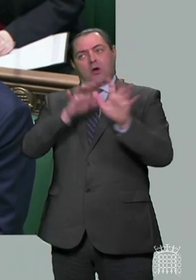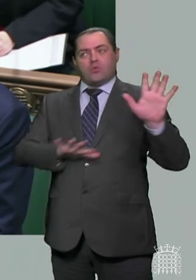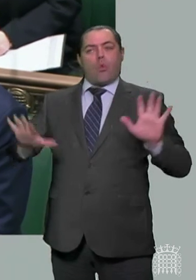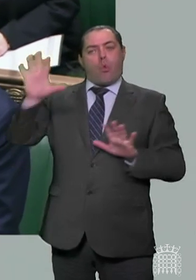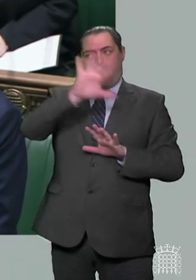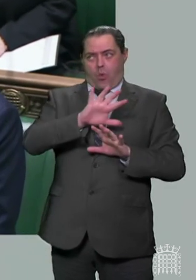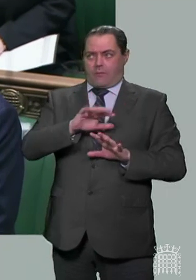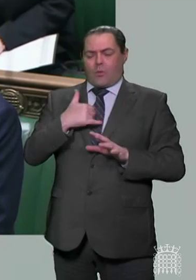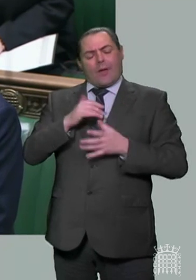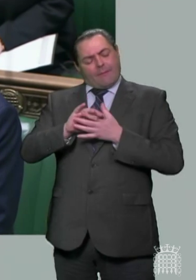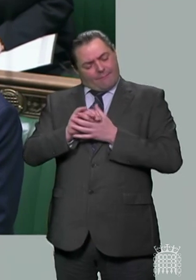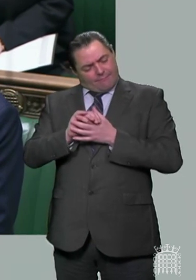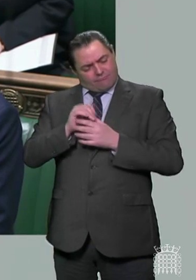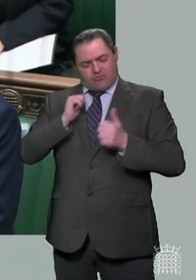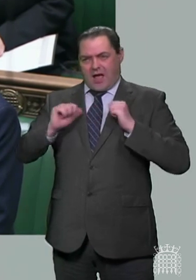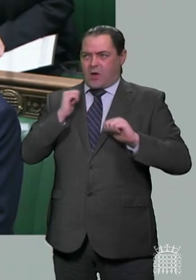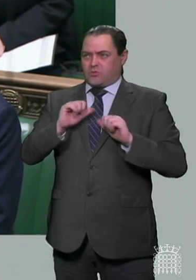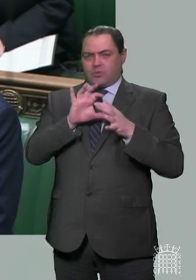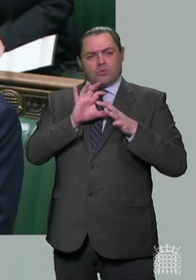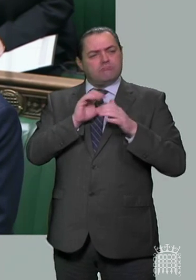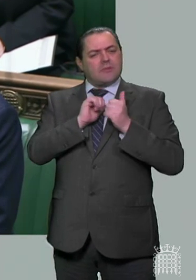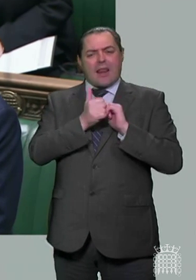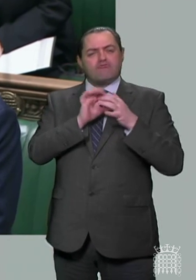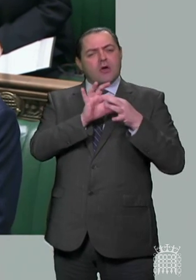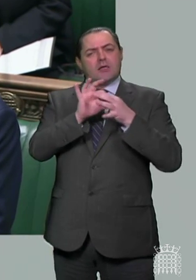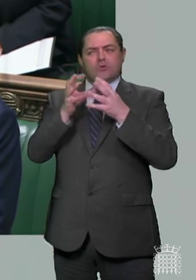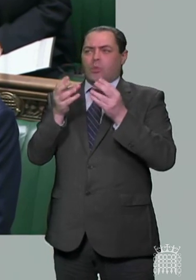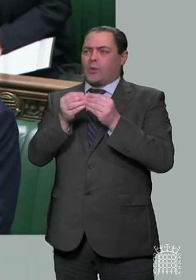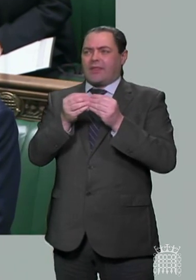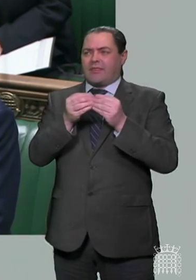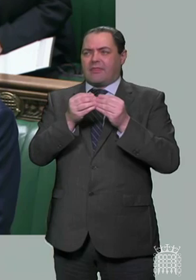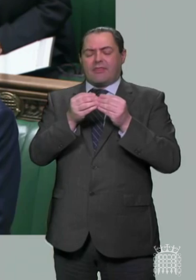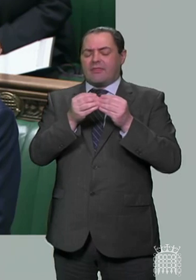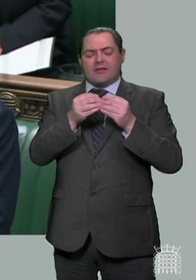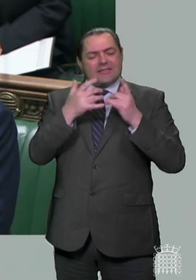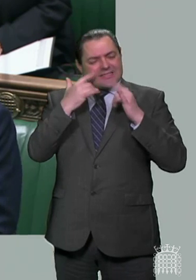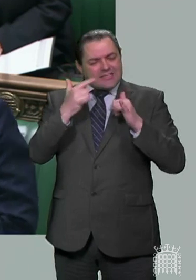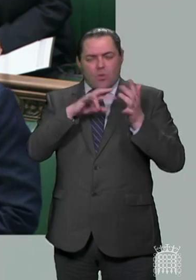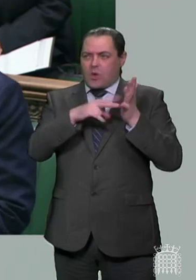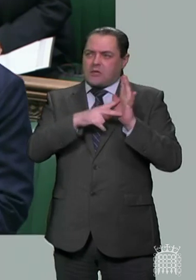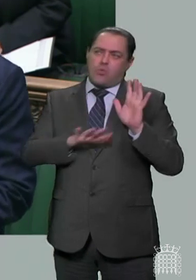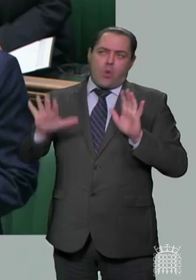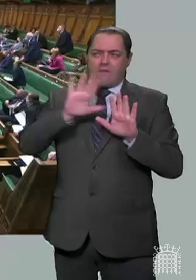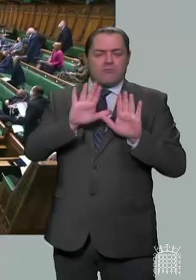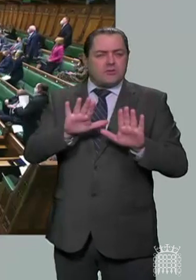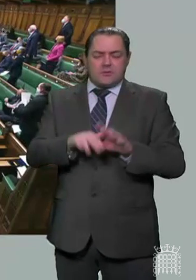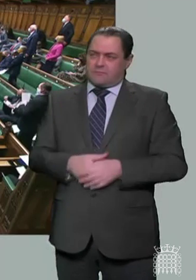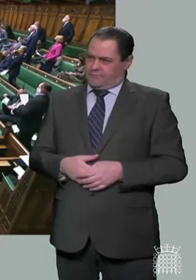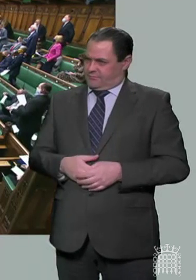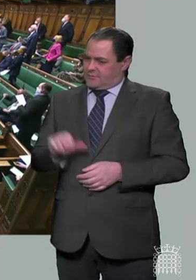We are very proud to collaborate with people and testing organisations throughout the country.